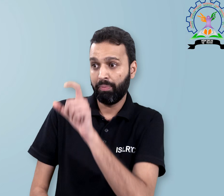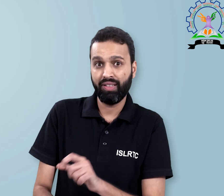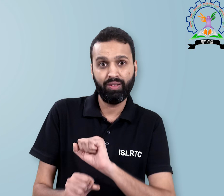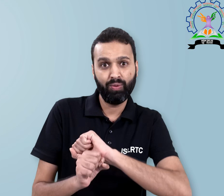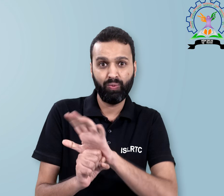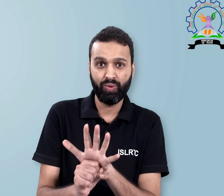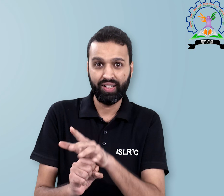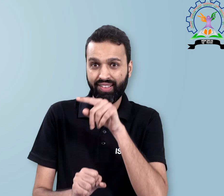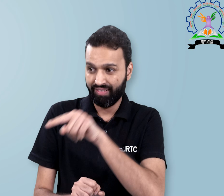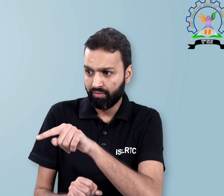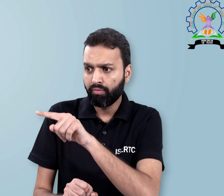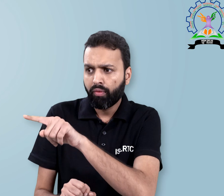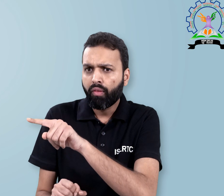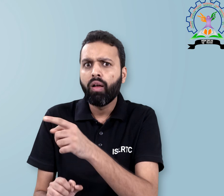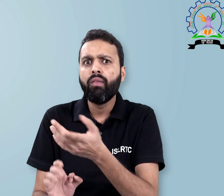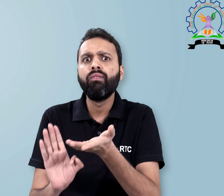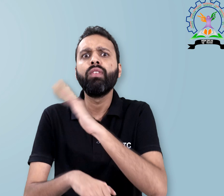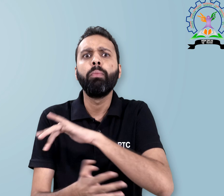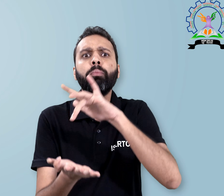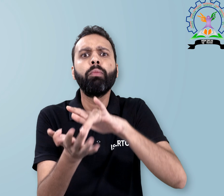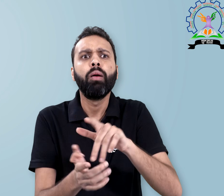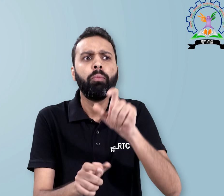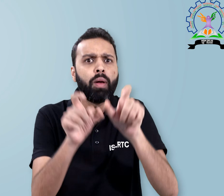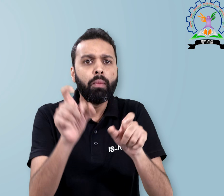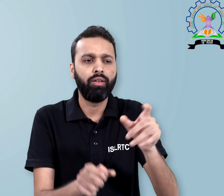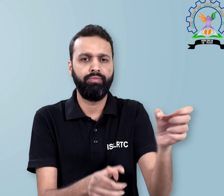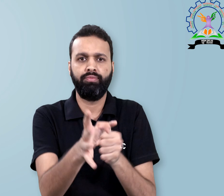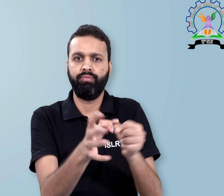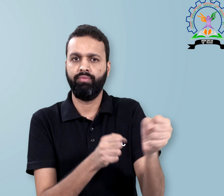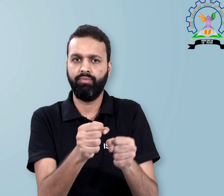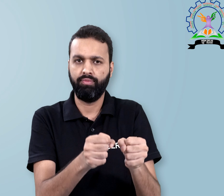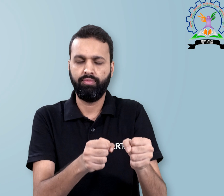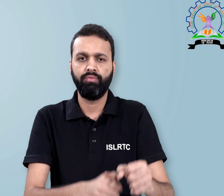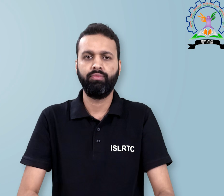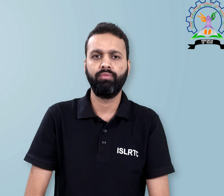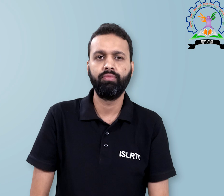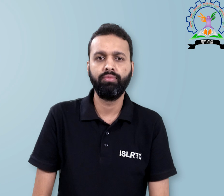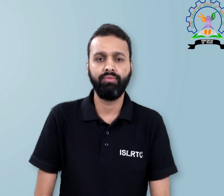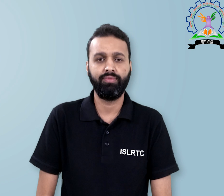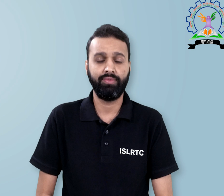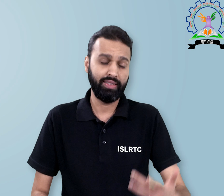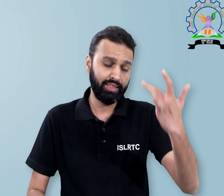Contact Tracing